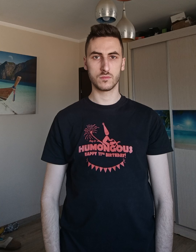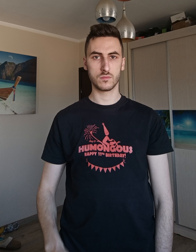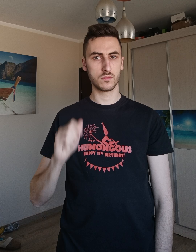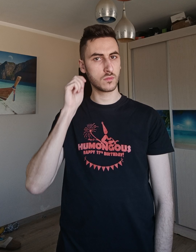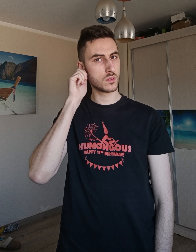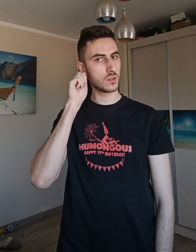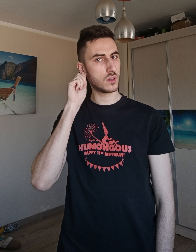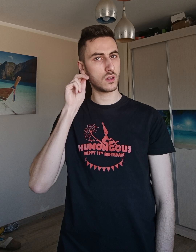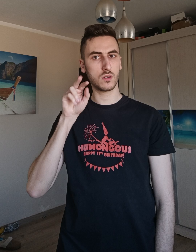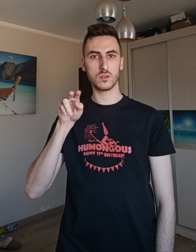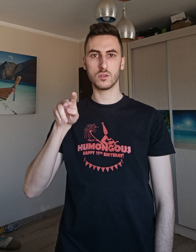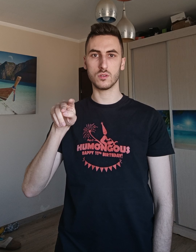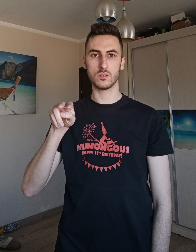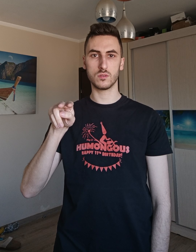אחות